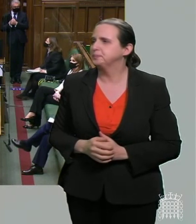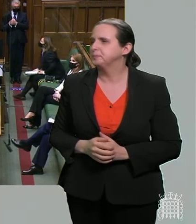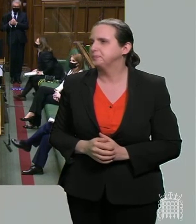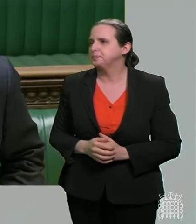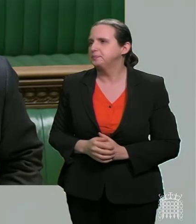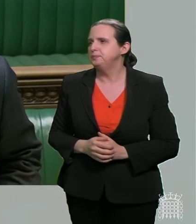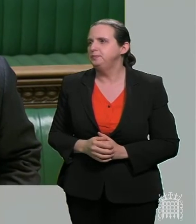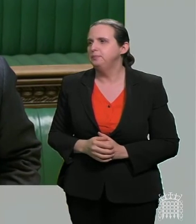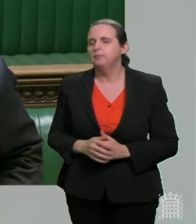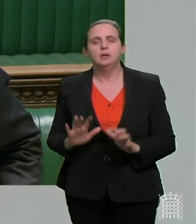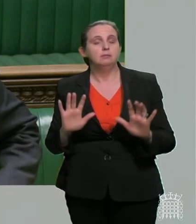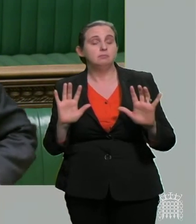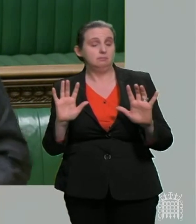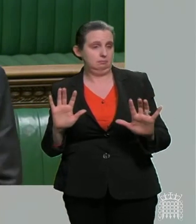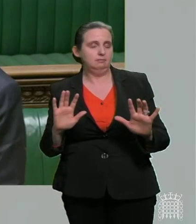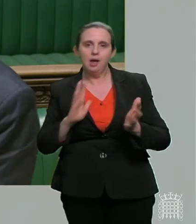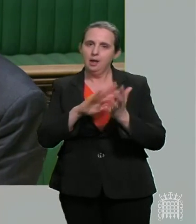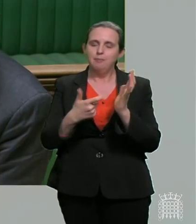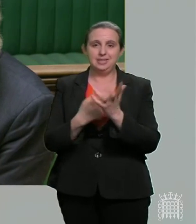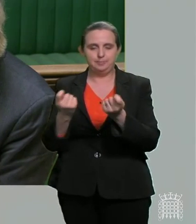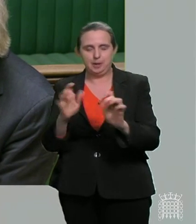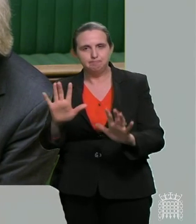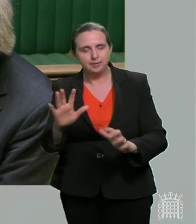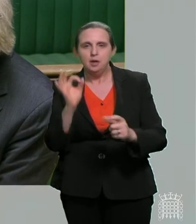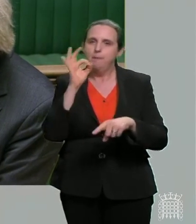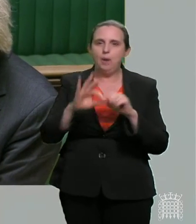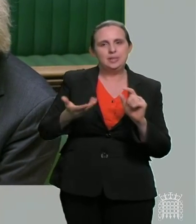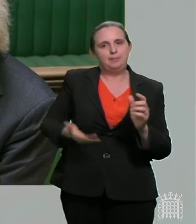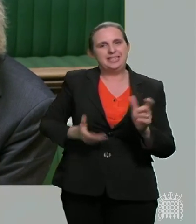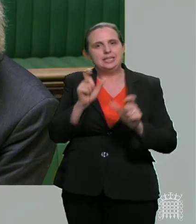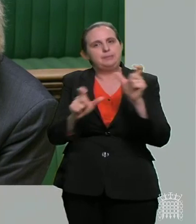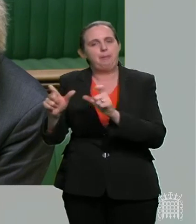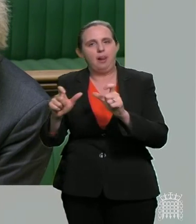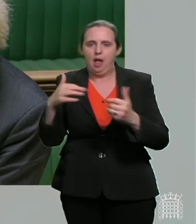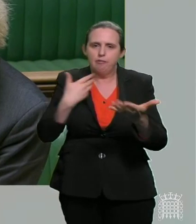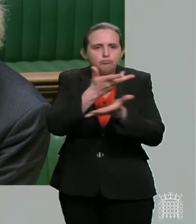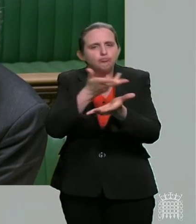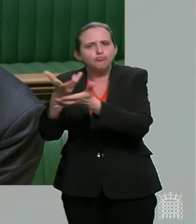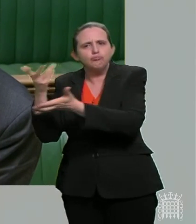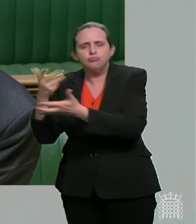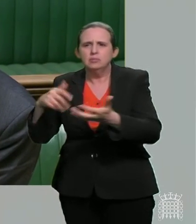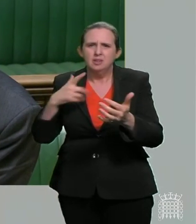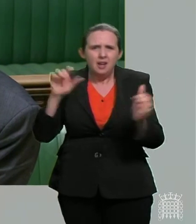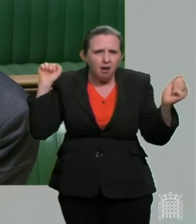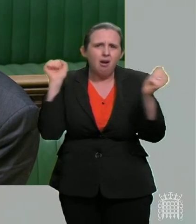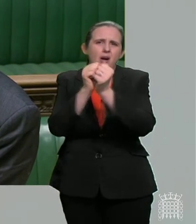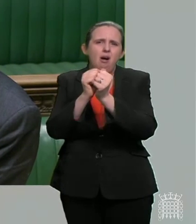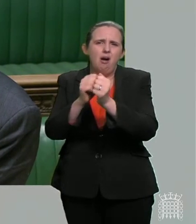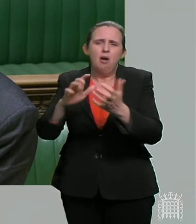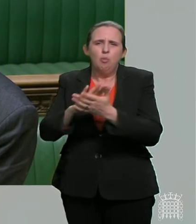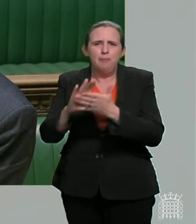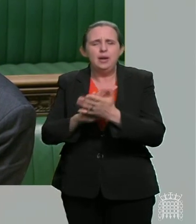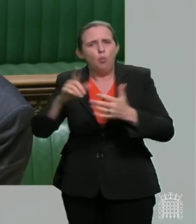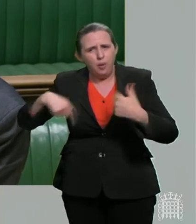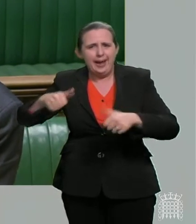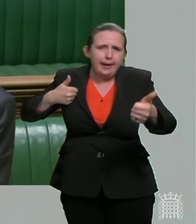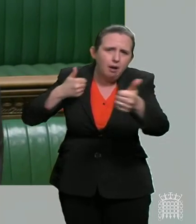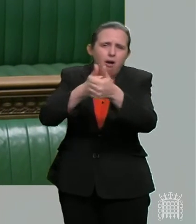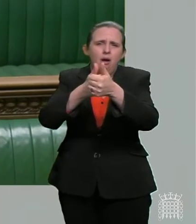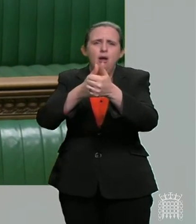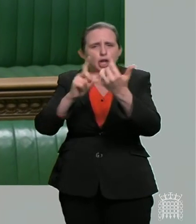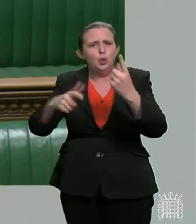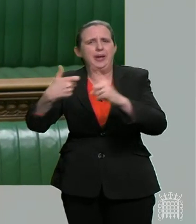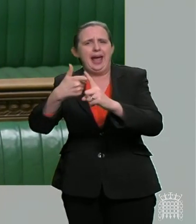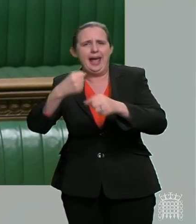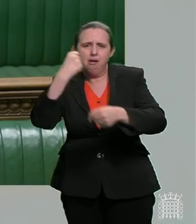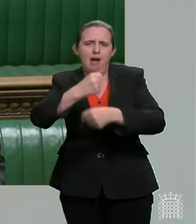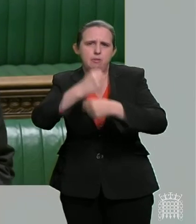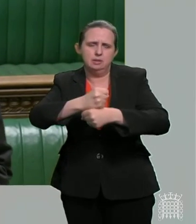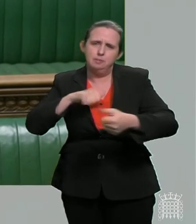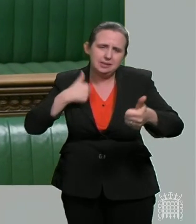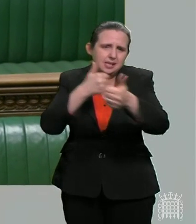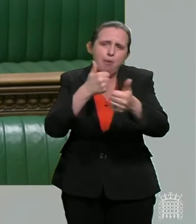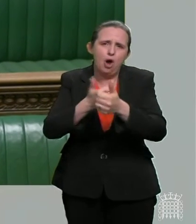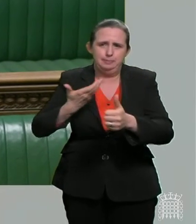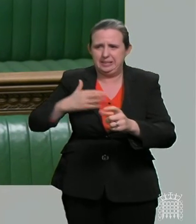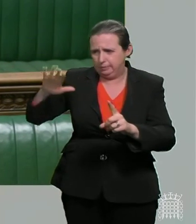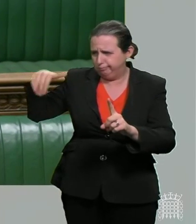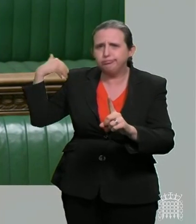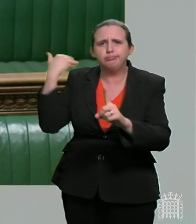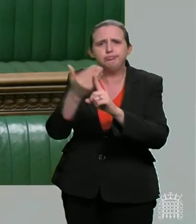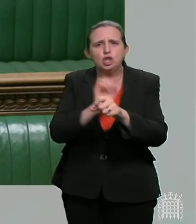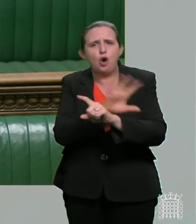Most businesspeople that I have talked to—I have talked to a great many in the past 12 months—would agree that no Government around the world have done more to support business, wrapping our arms around it.